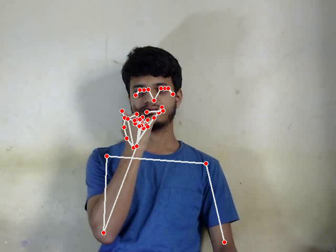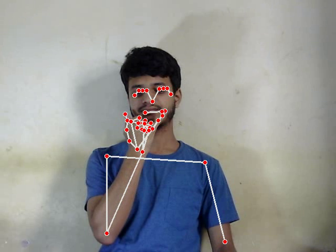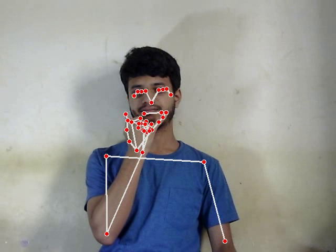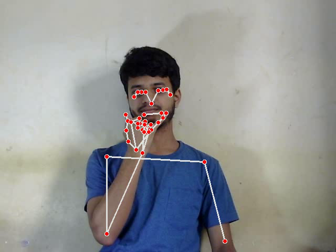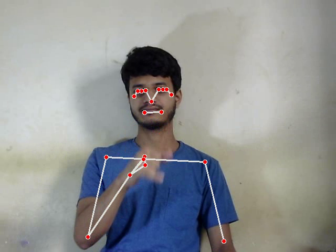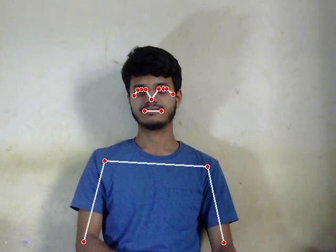wrong